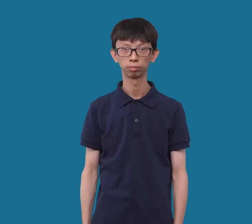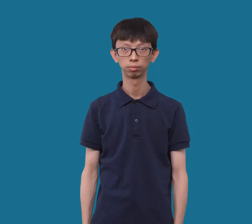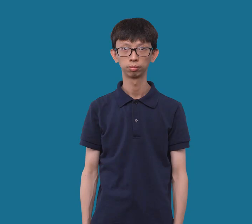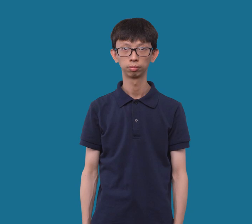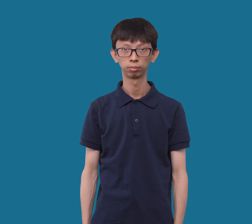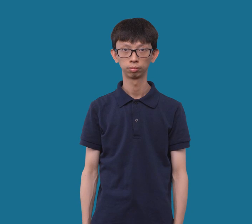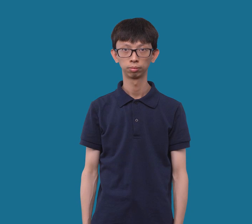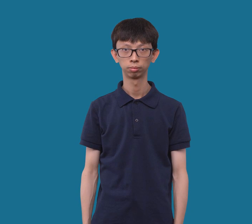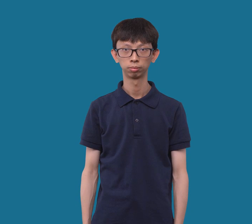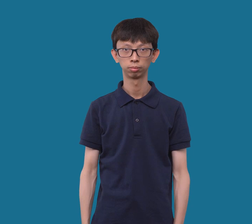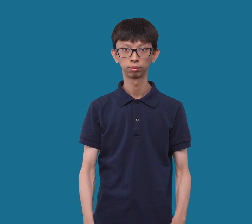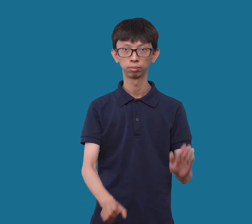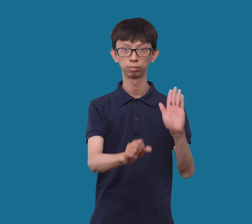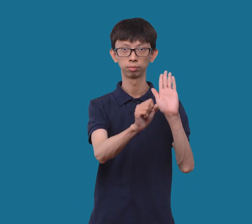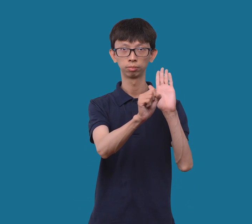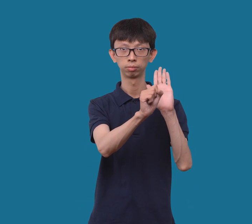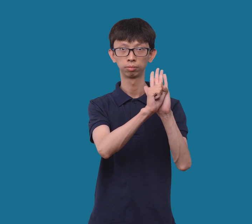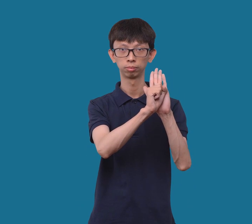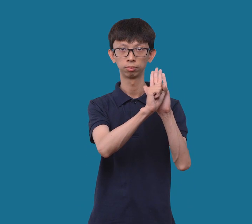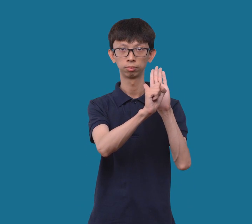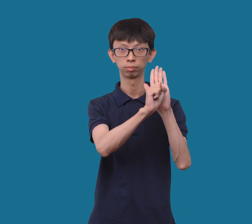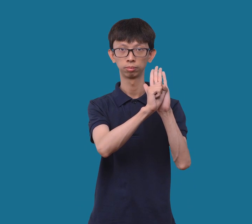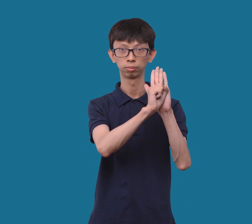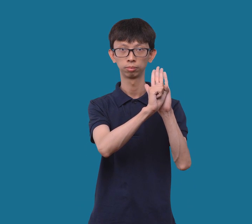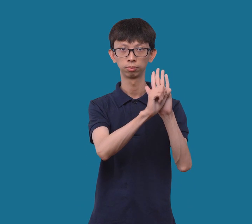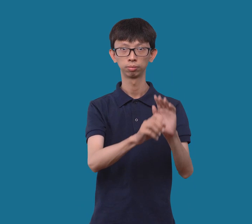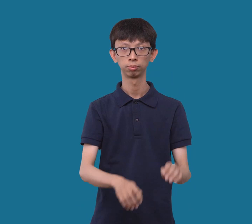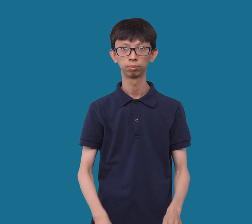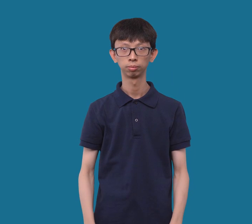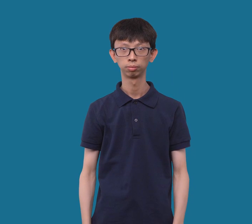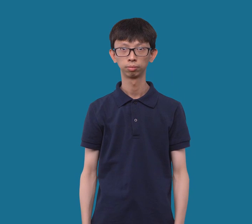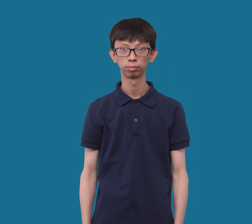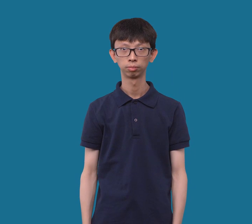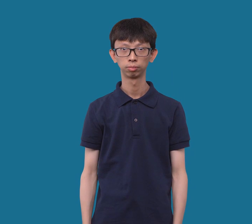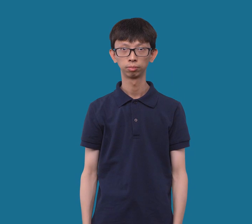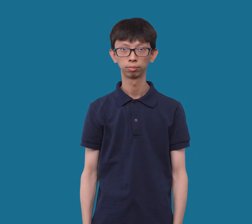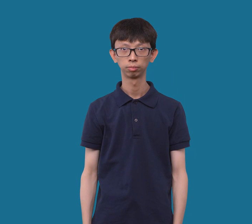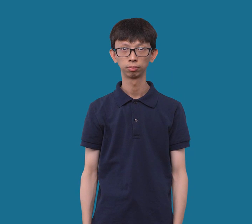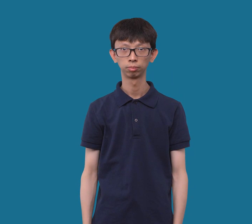Bình Định